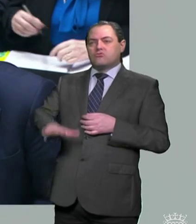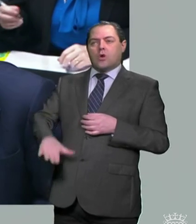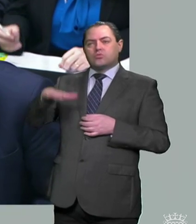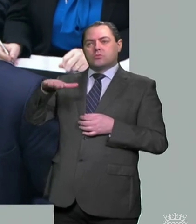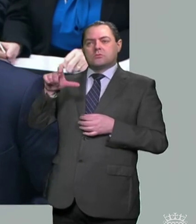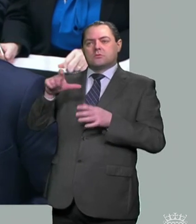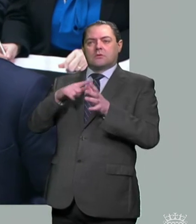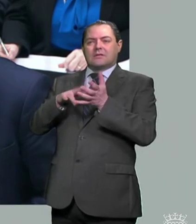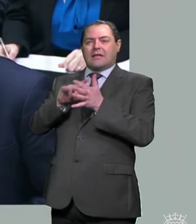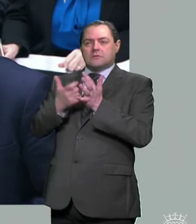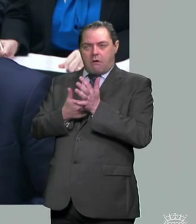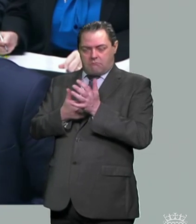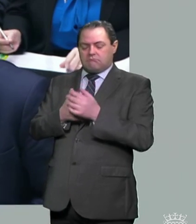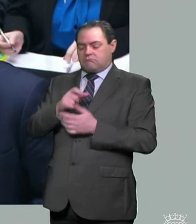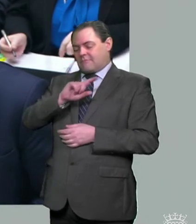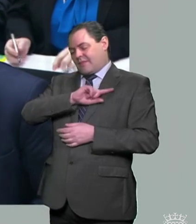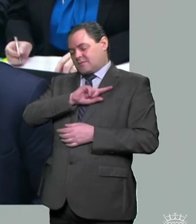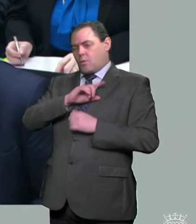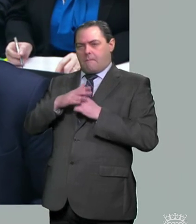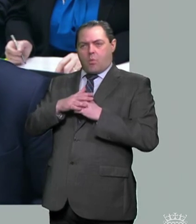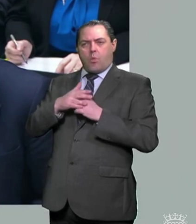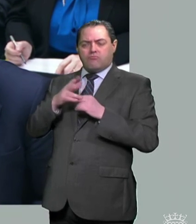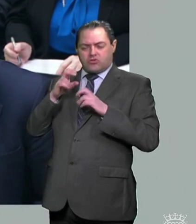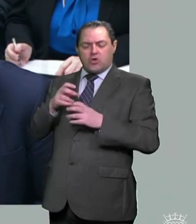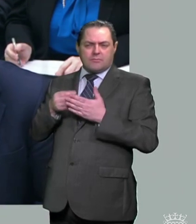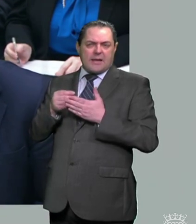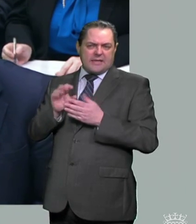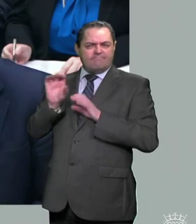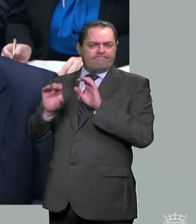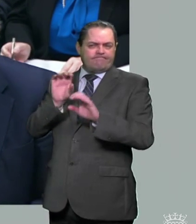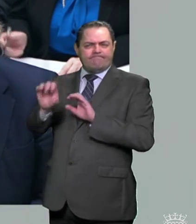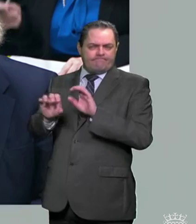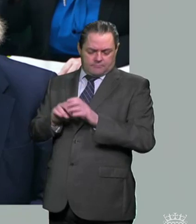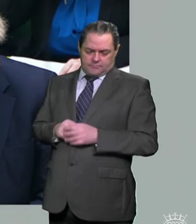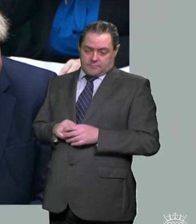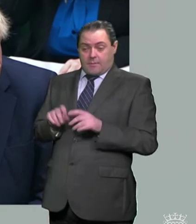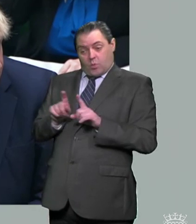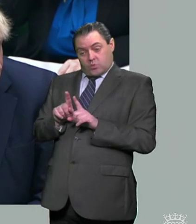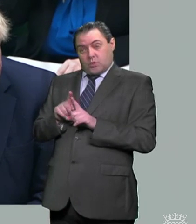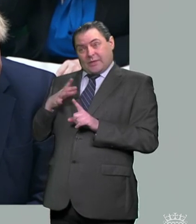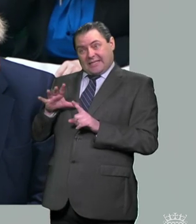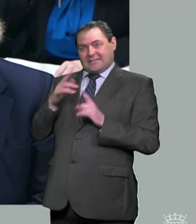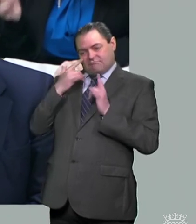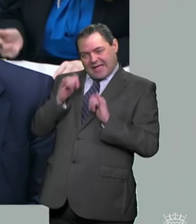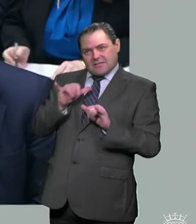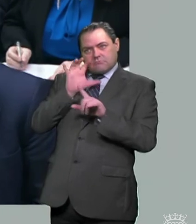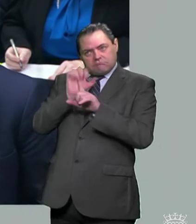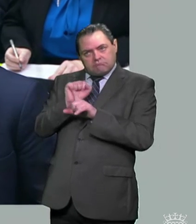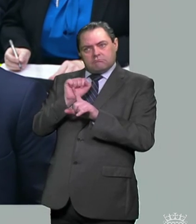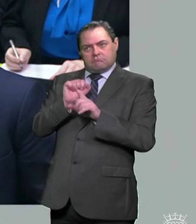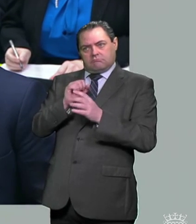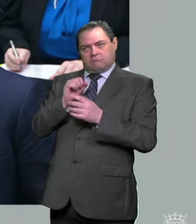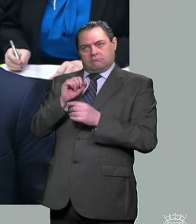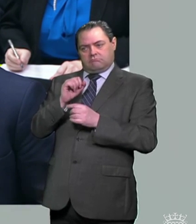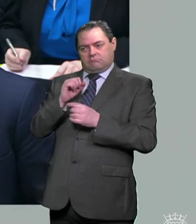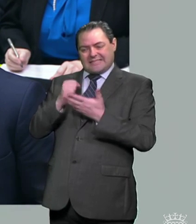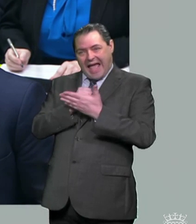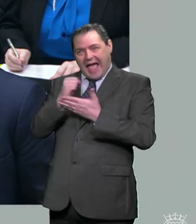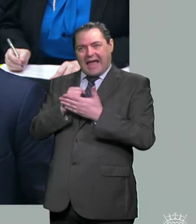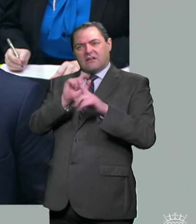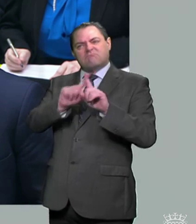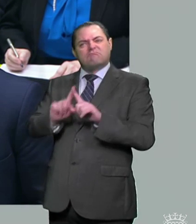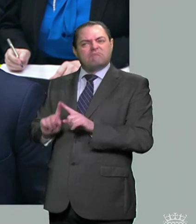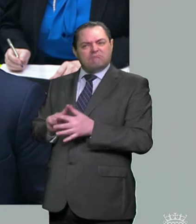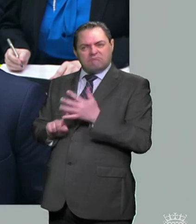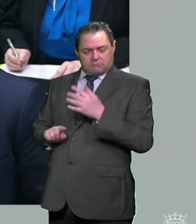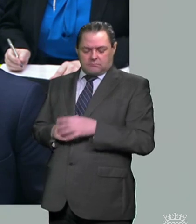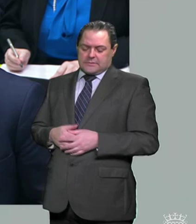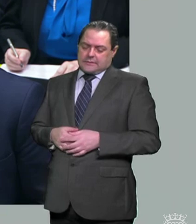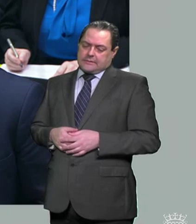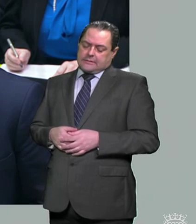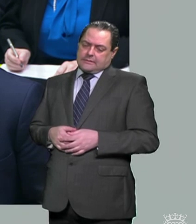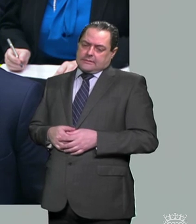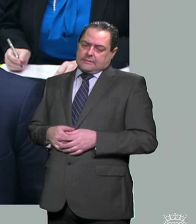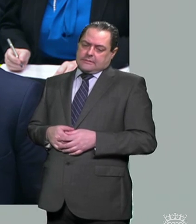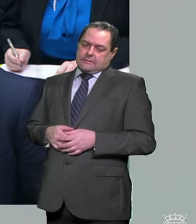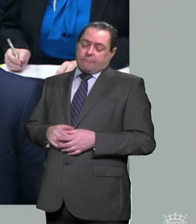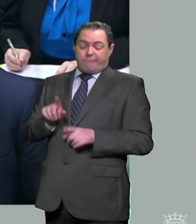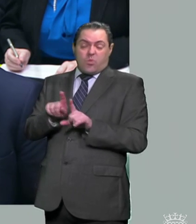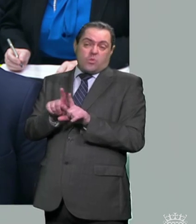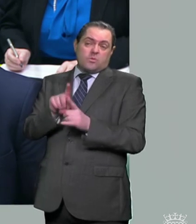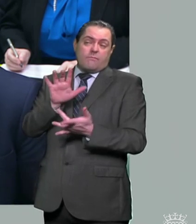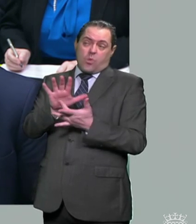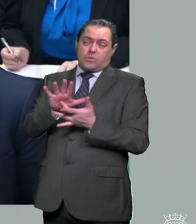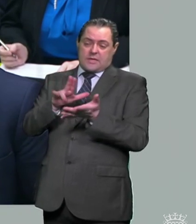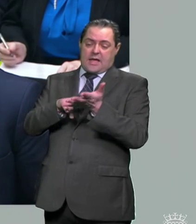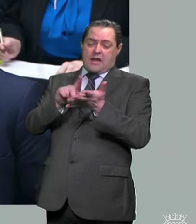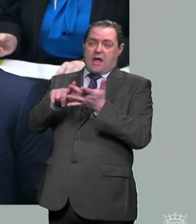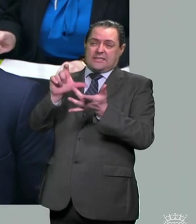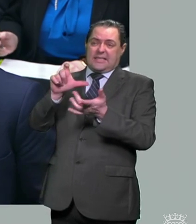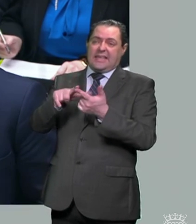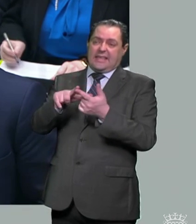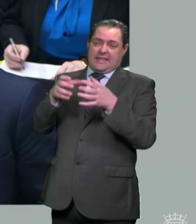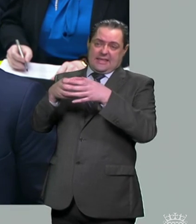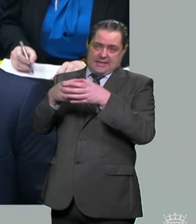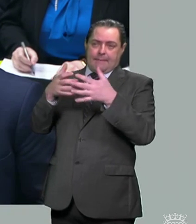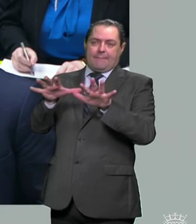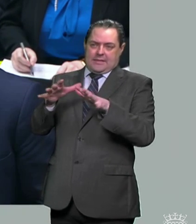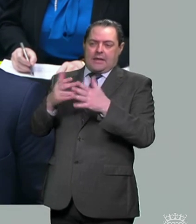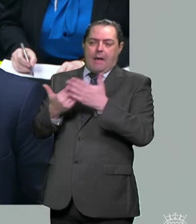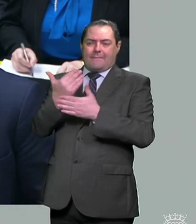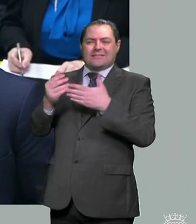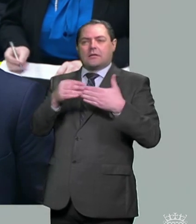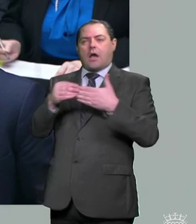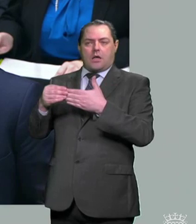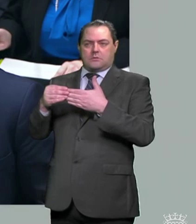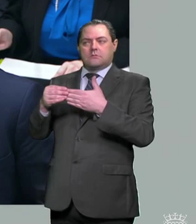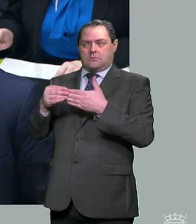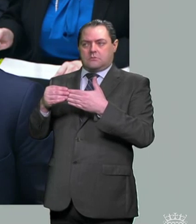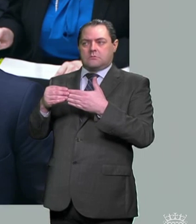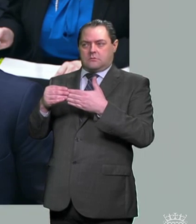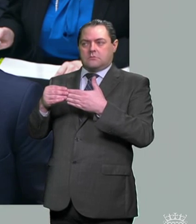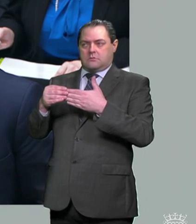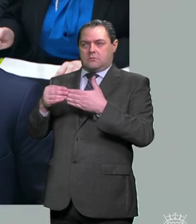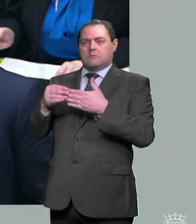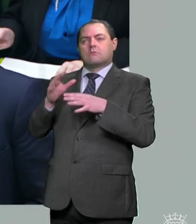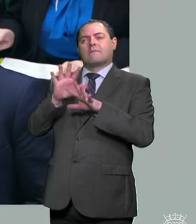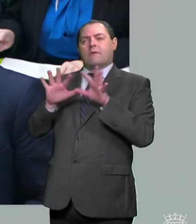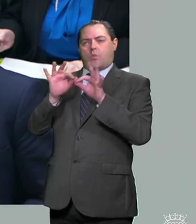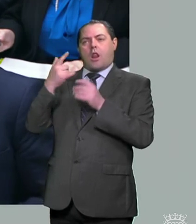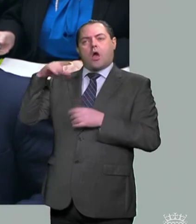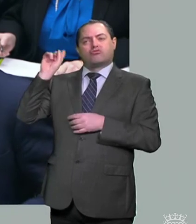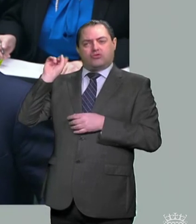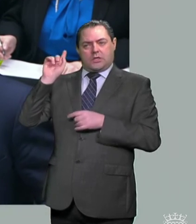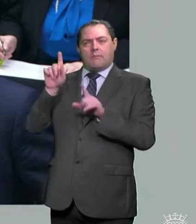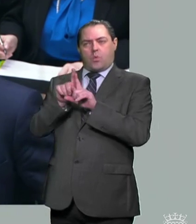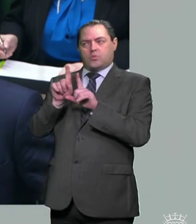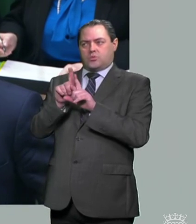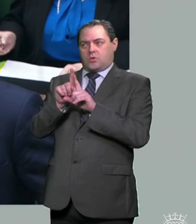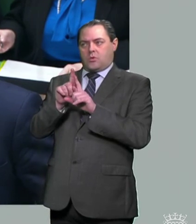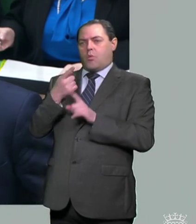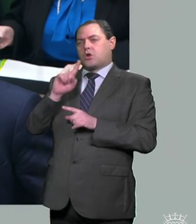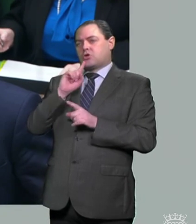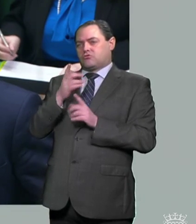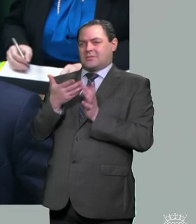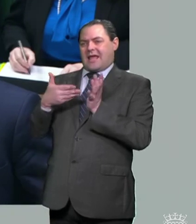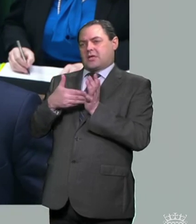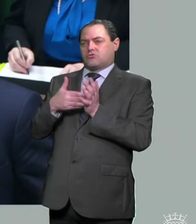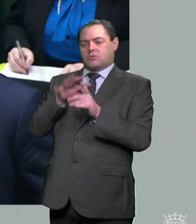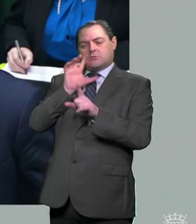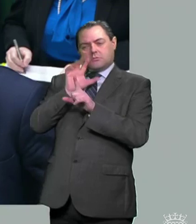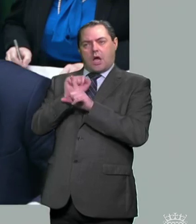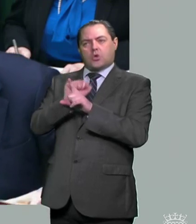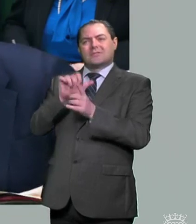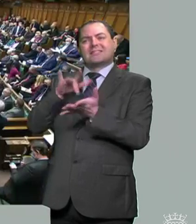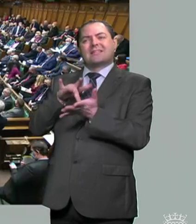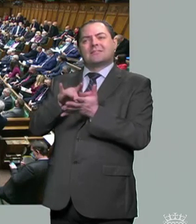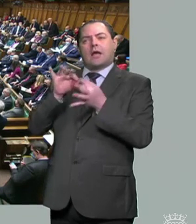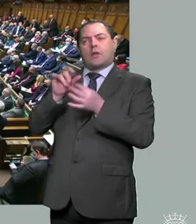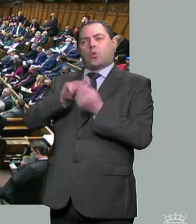That is why we are investing in more research, but it is also vital that we do tests, diagnostic scans and screens early enough, and that is why it is also important that not only has National Institute for Health and Care Excellence updated its guidance on referring childhood cancers in February last year, but we are investing in 100 new diagnostic centres in community hubs.